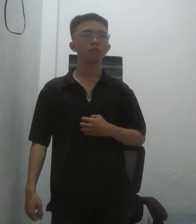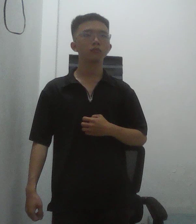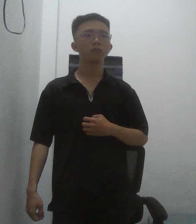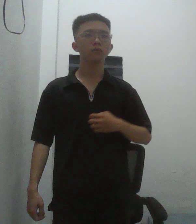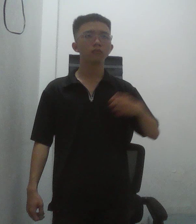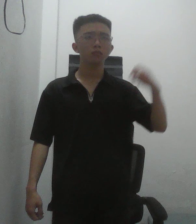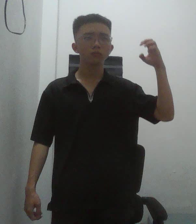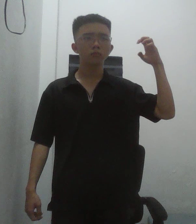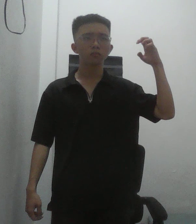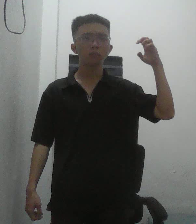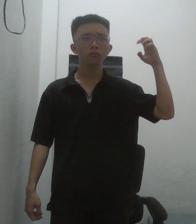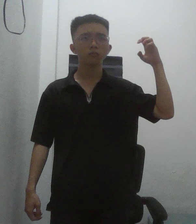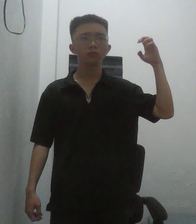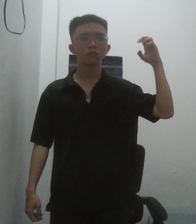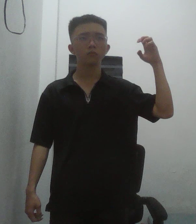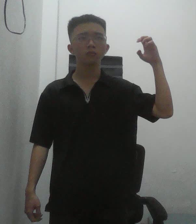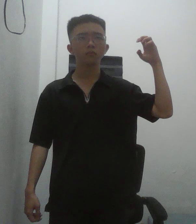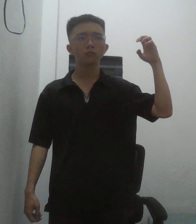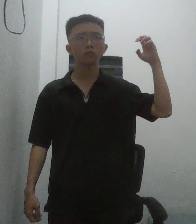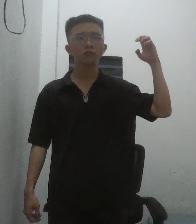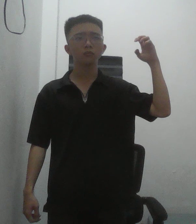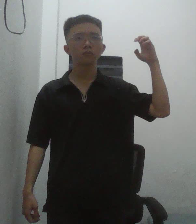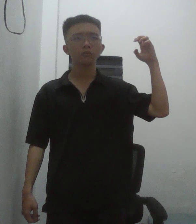tuc gian